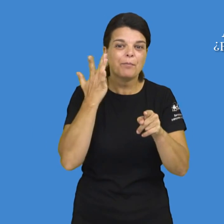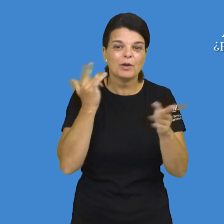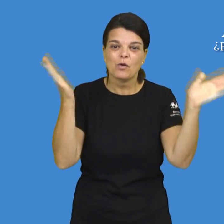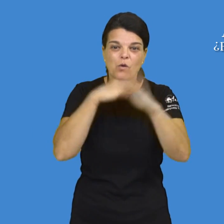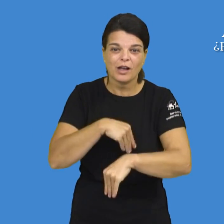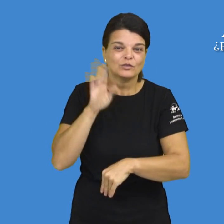haber no